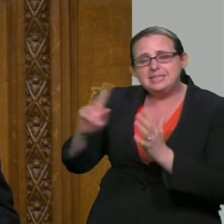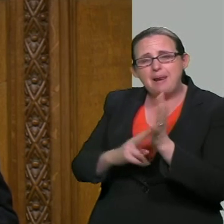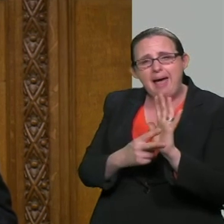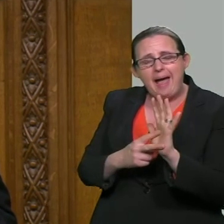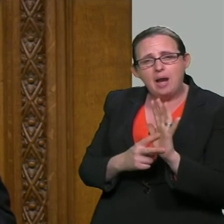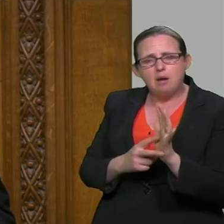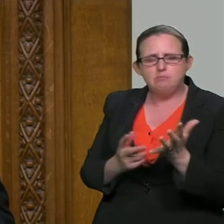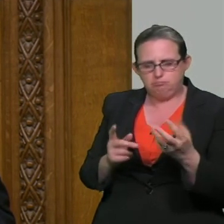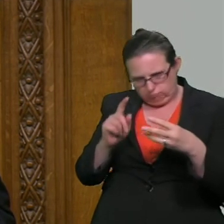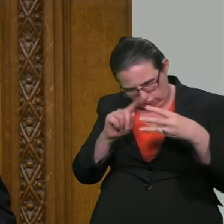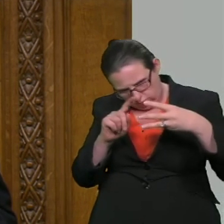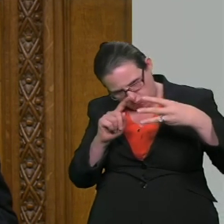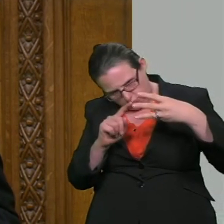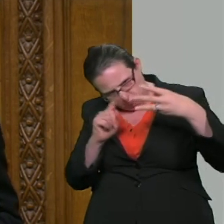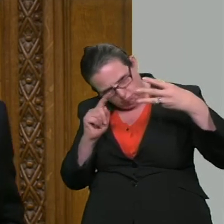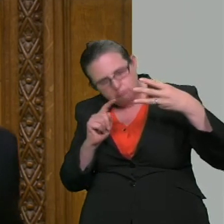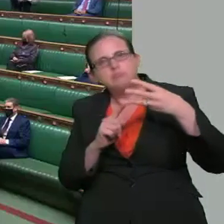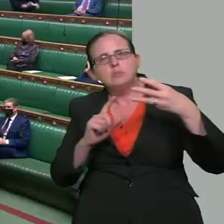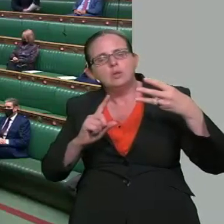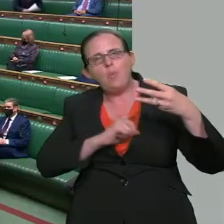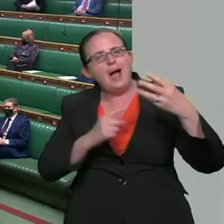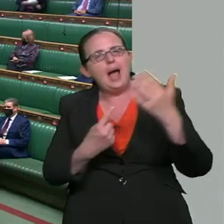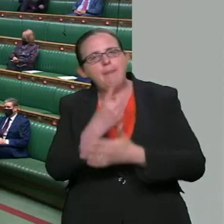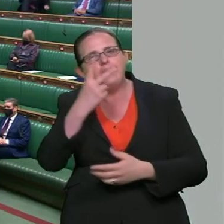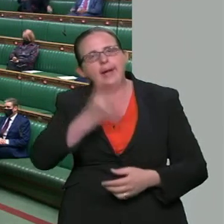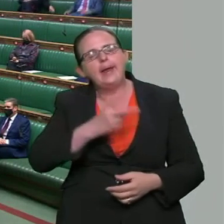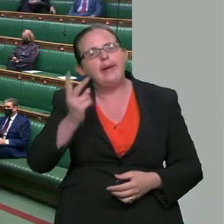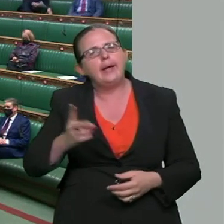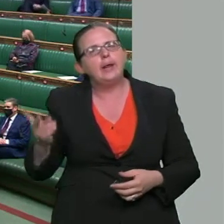Why does the Prime Minister think this keeps happening to him?